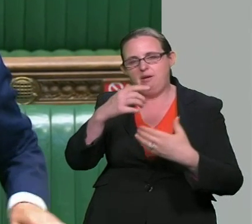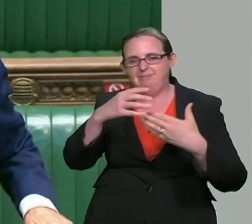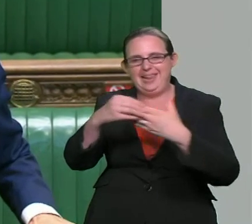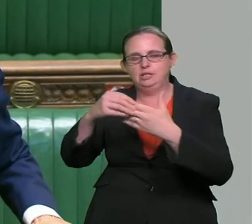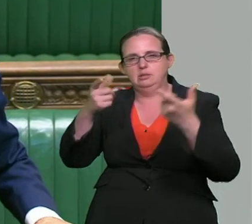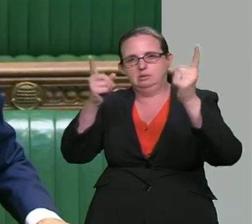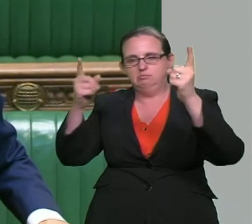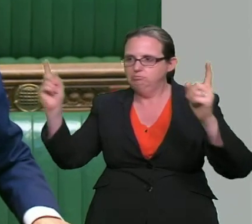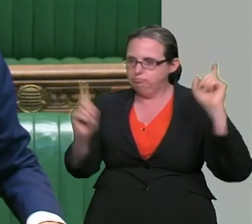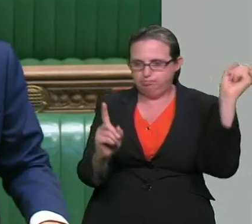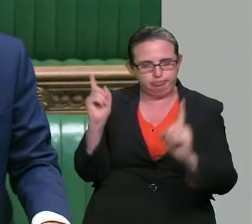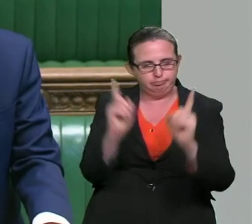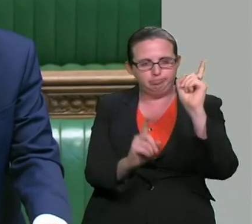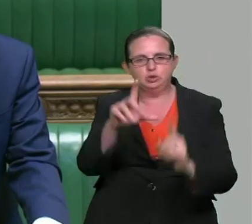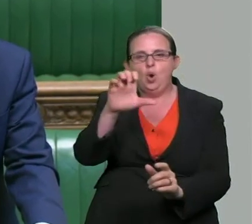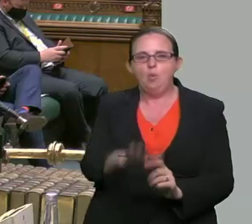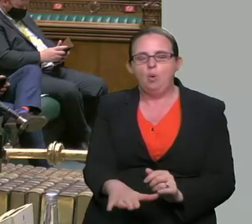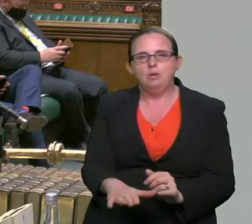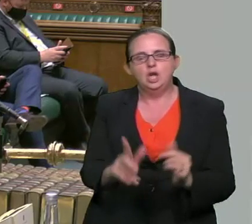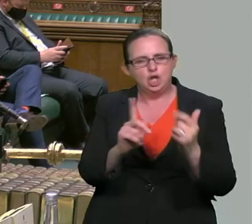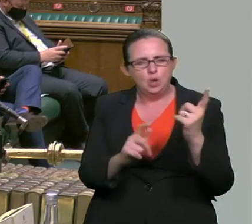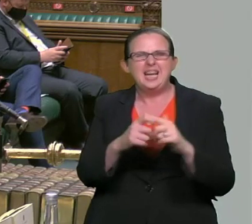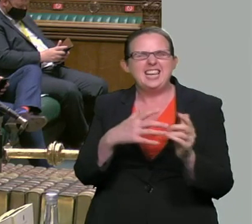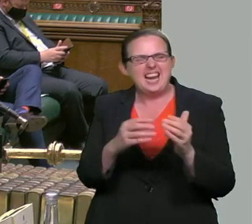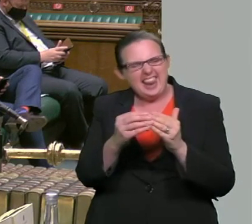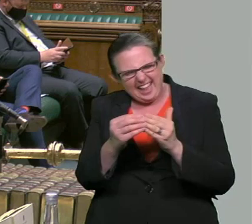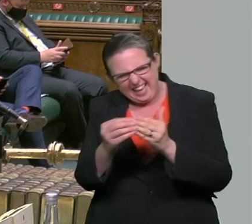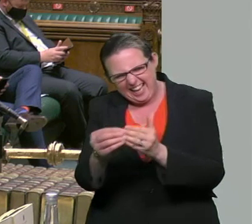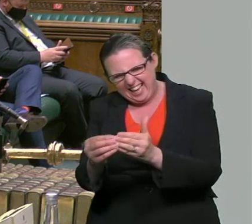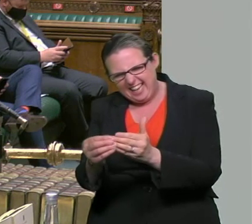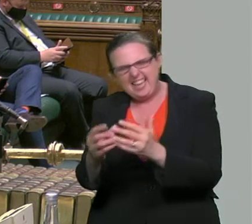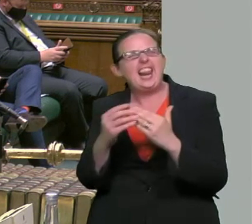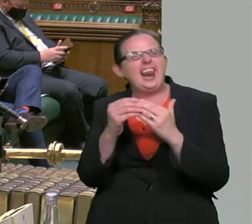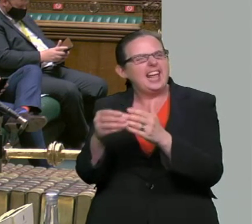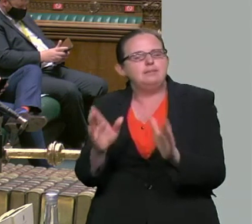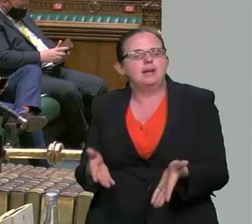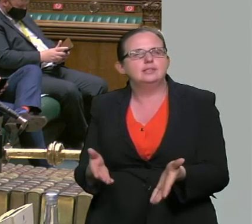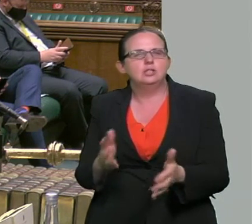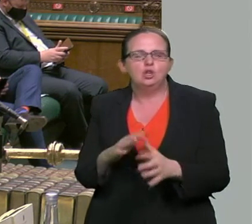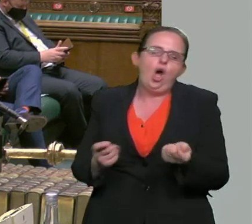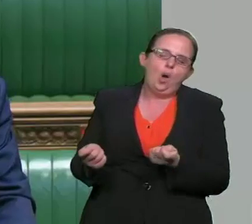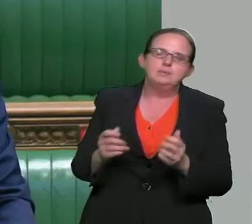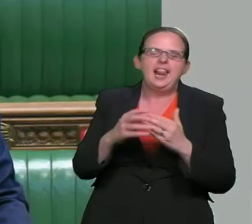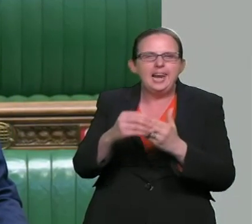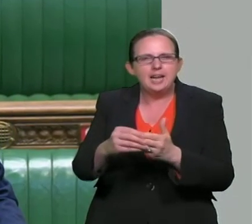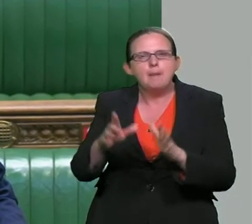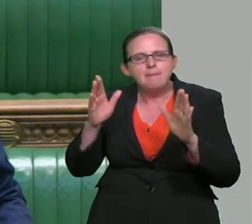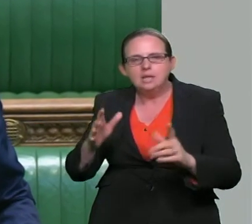The UK needs to lead, not just to host. The priority must, of course, be a clear plan to vaccinate the world.